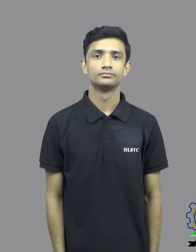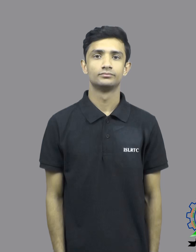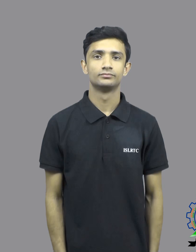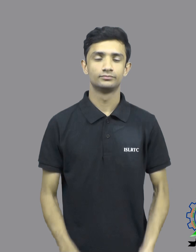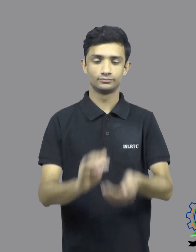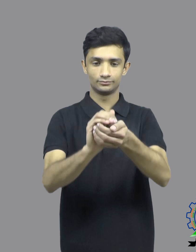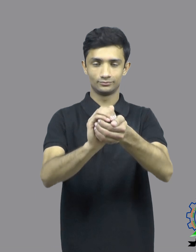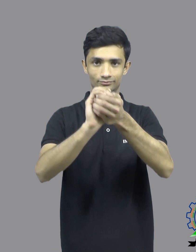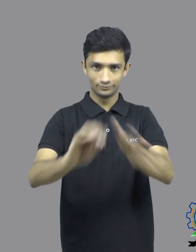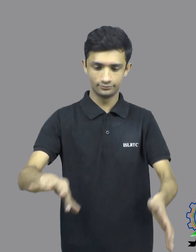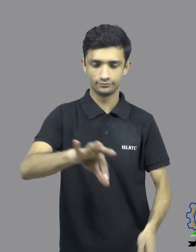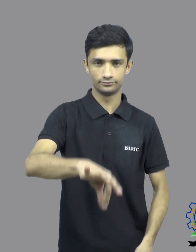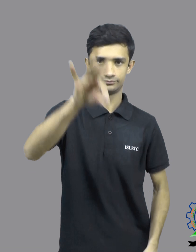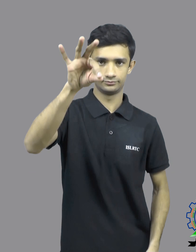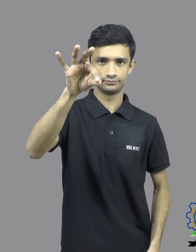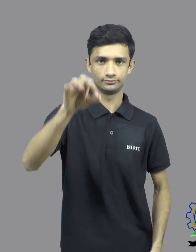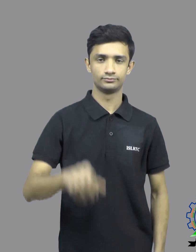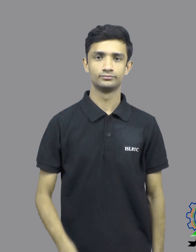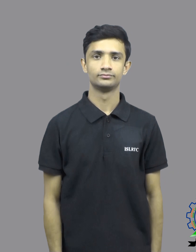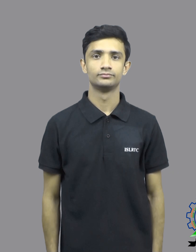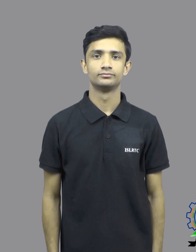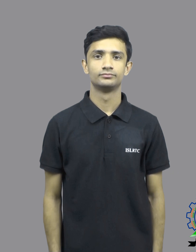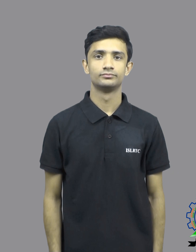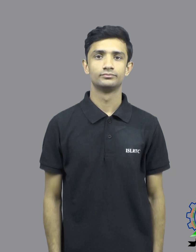Lottery